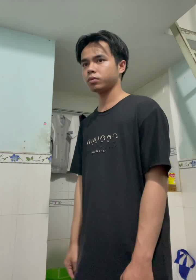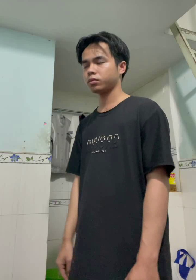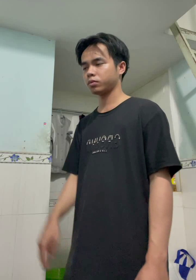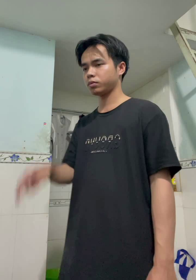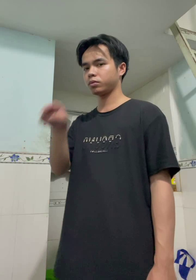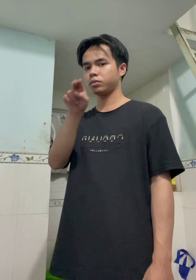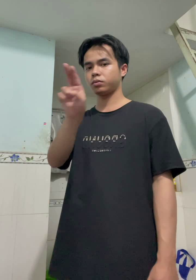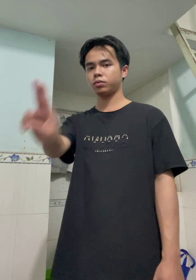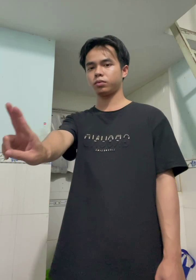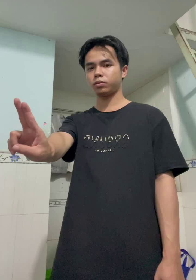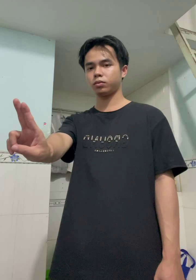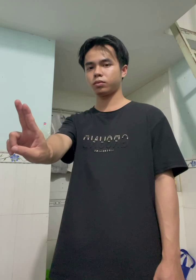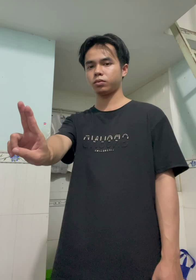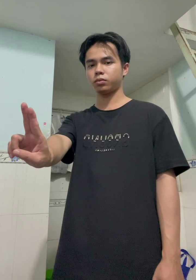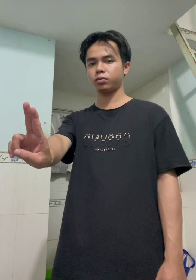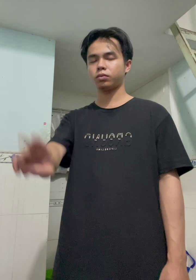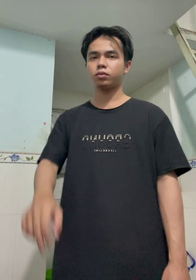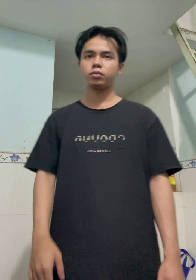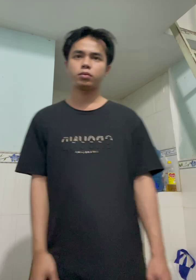u